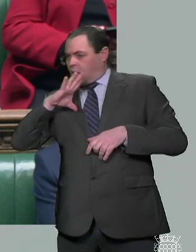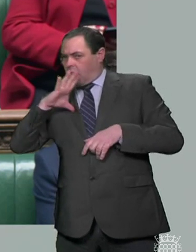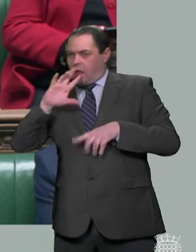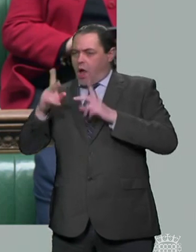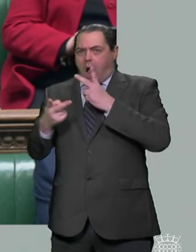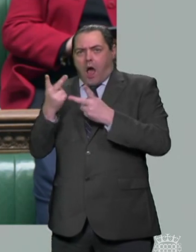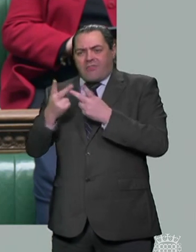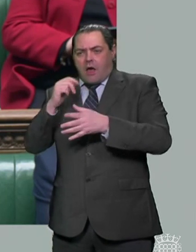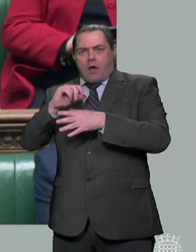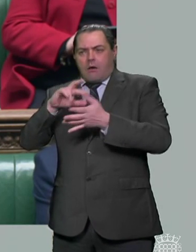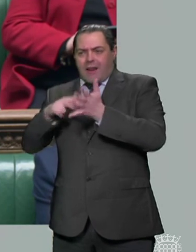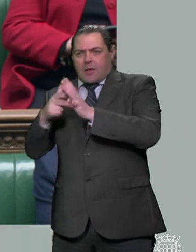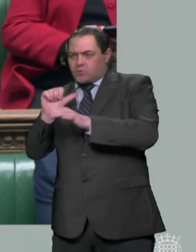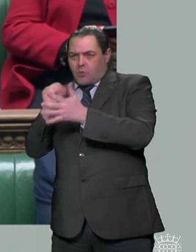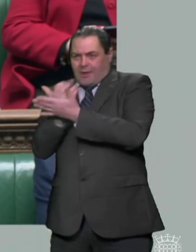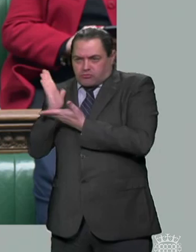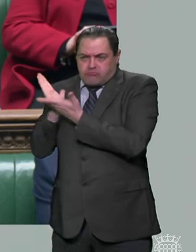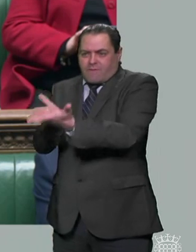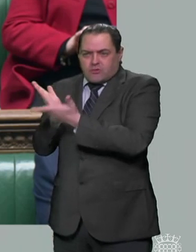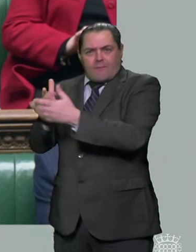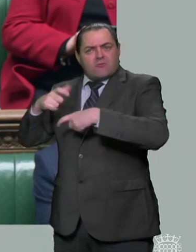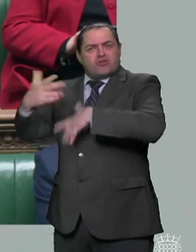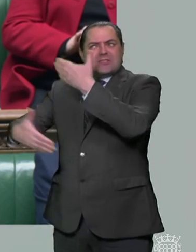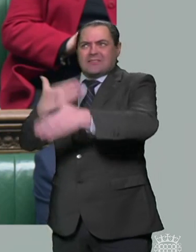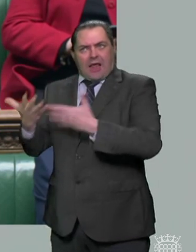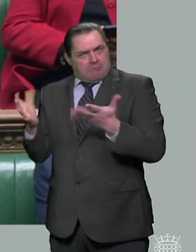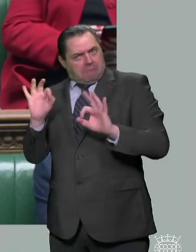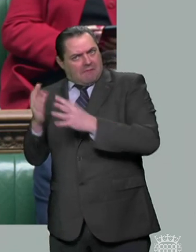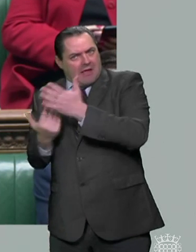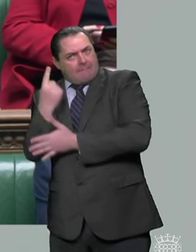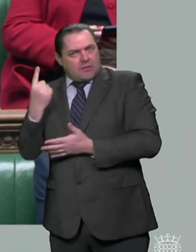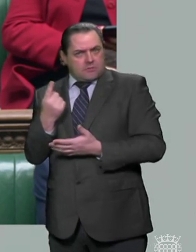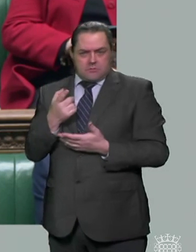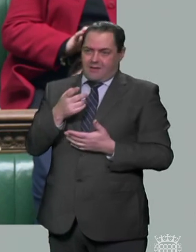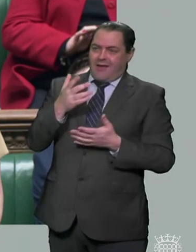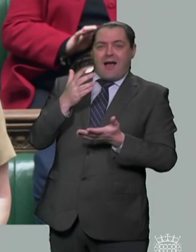The Government have been asleep at the wheel, and the result is total shambles.